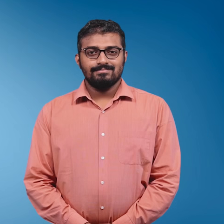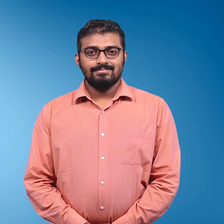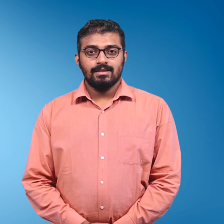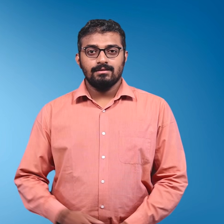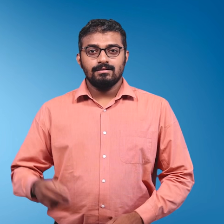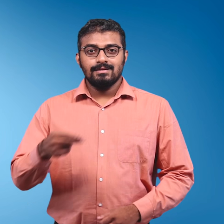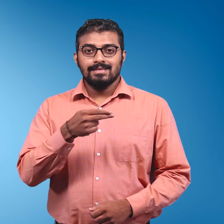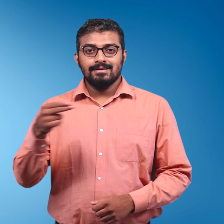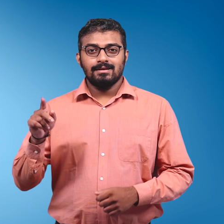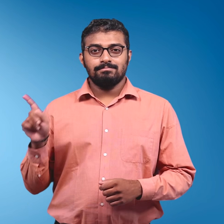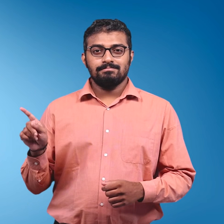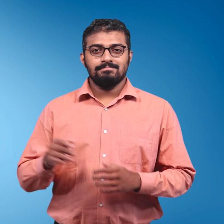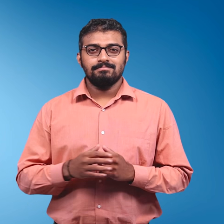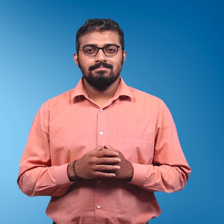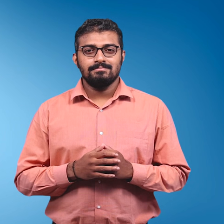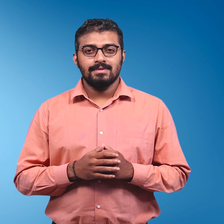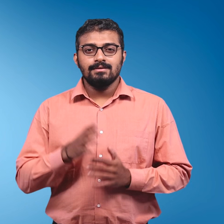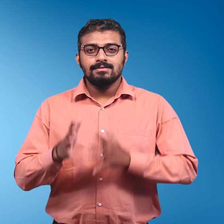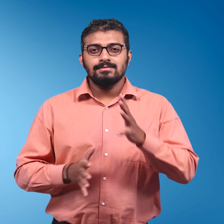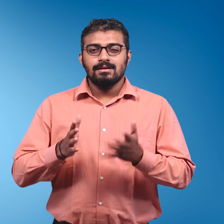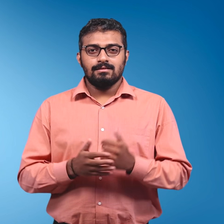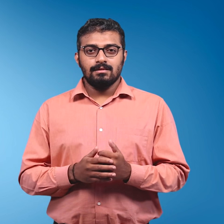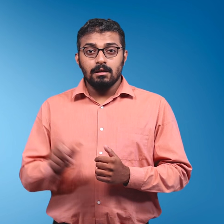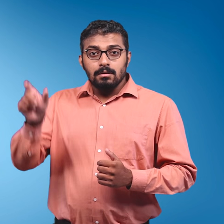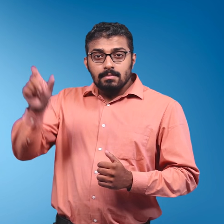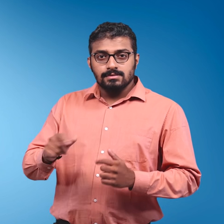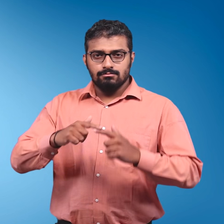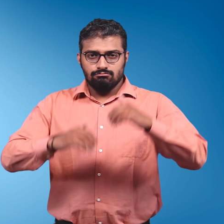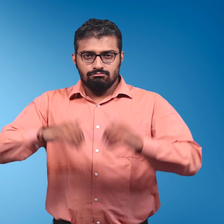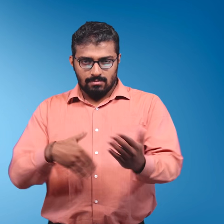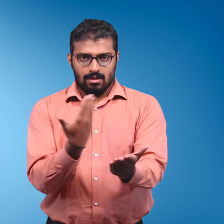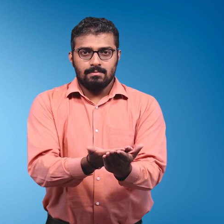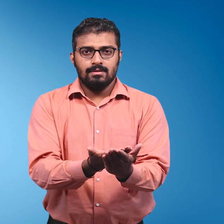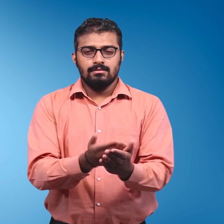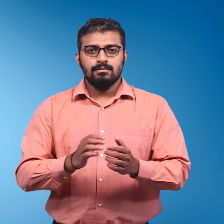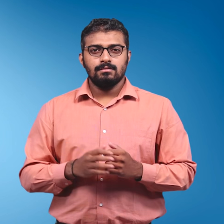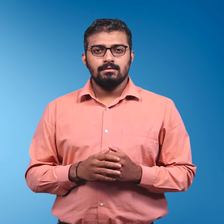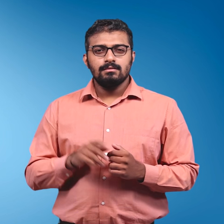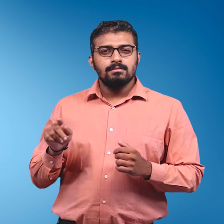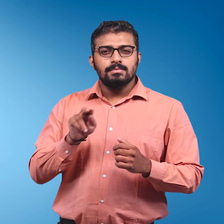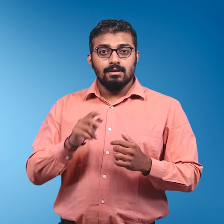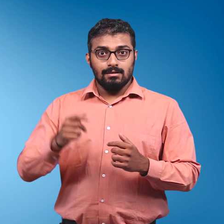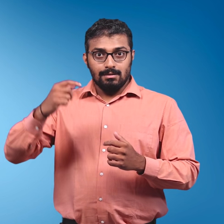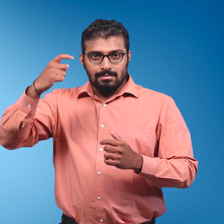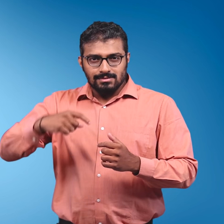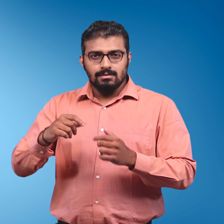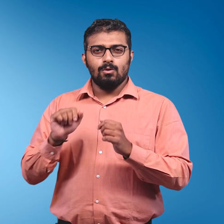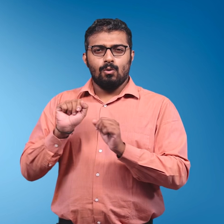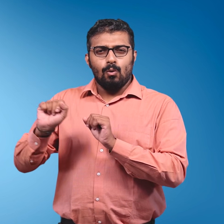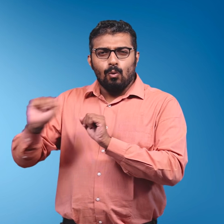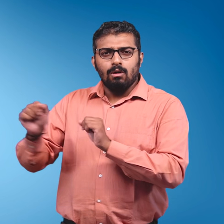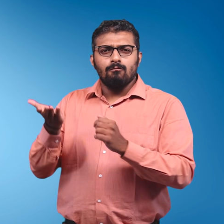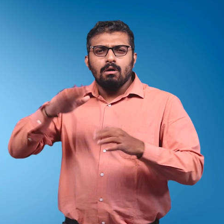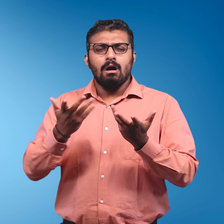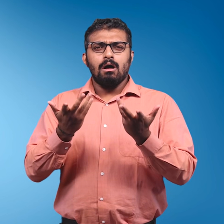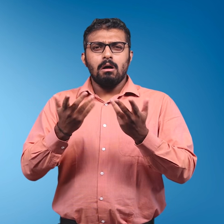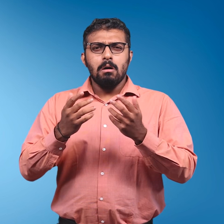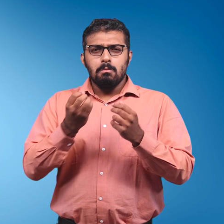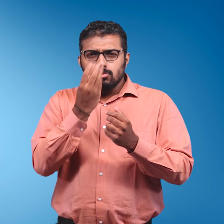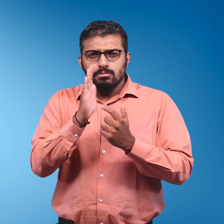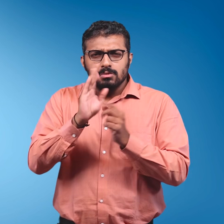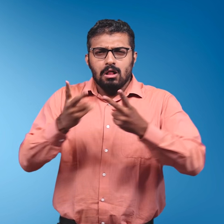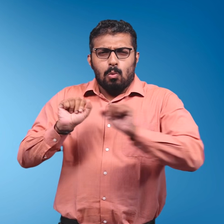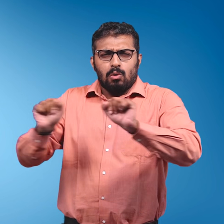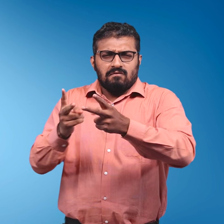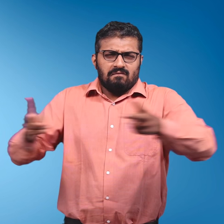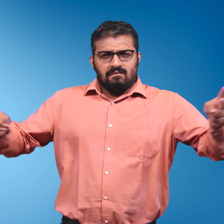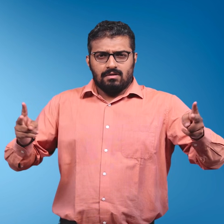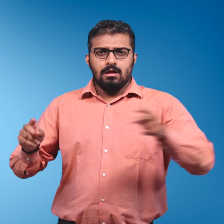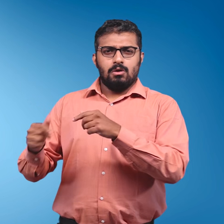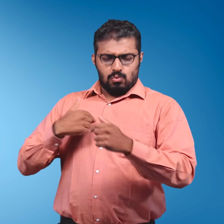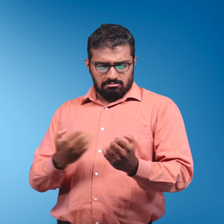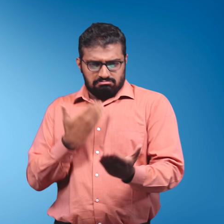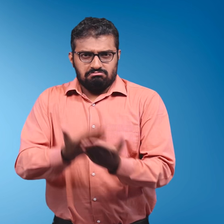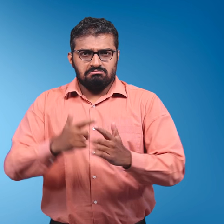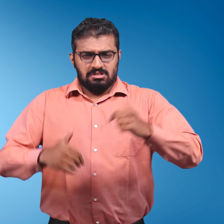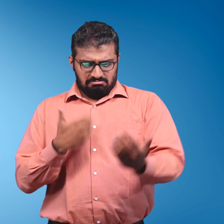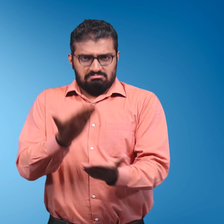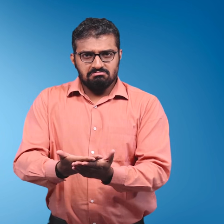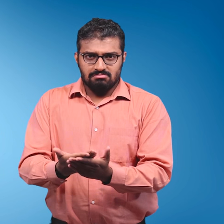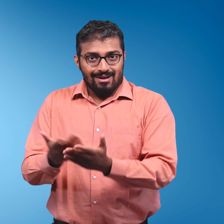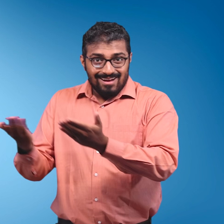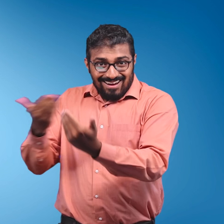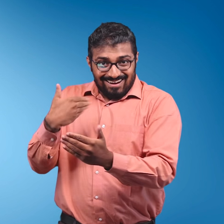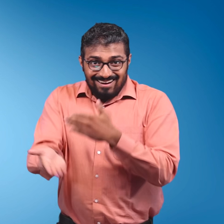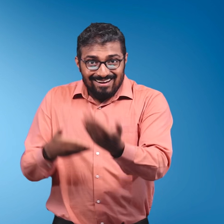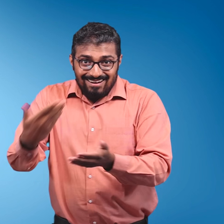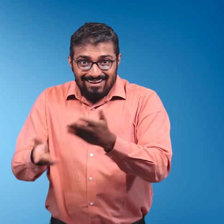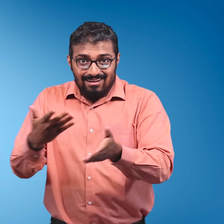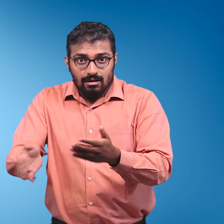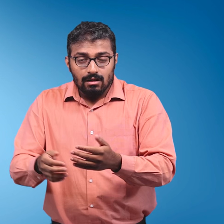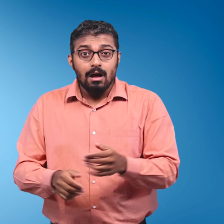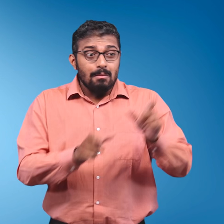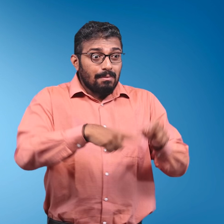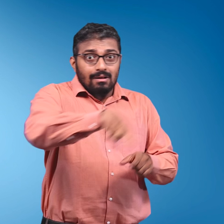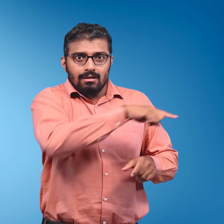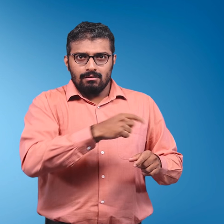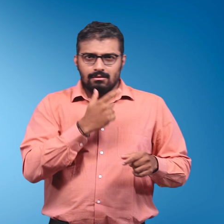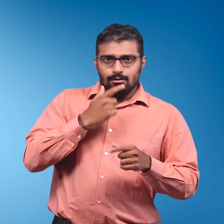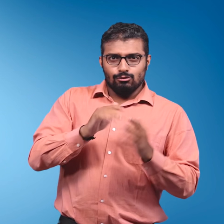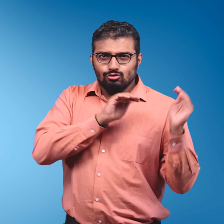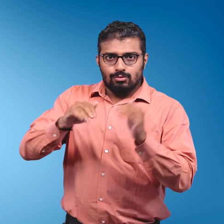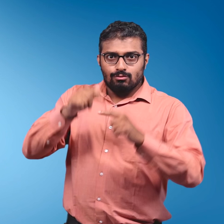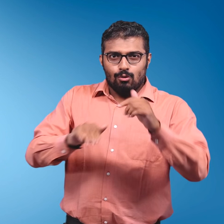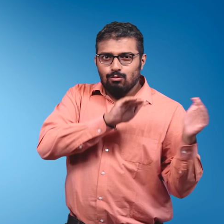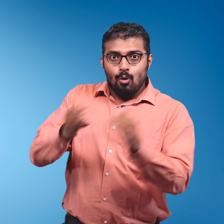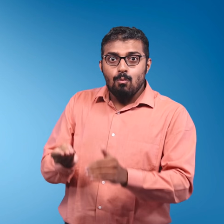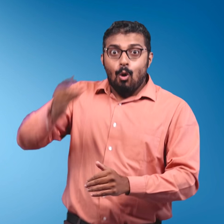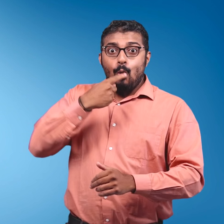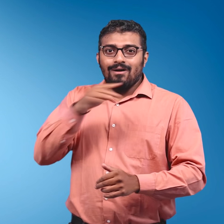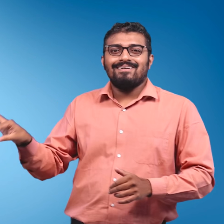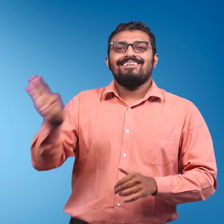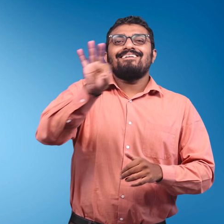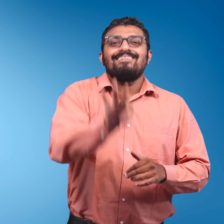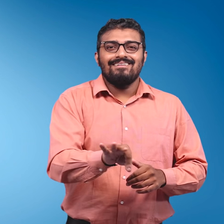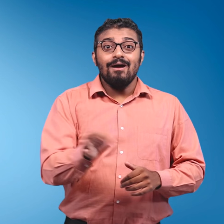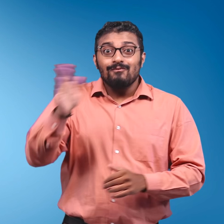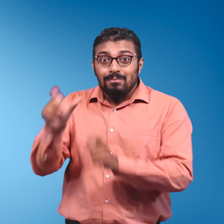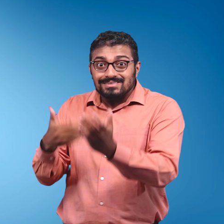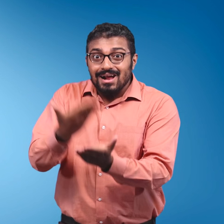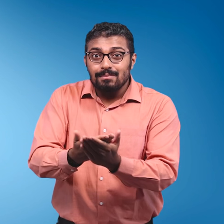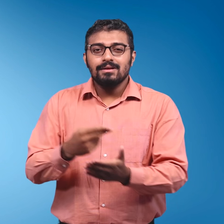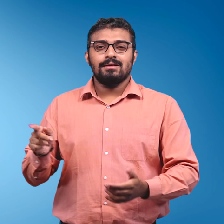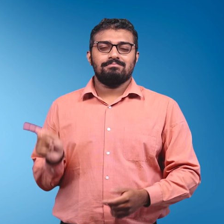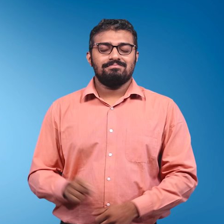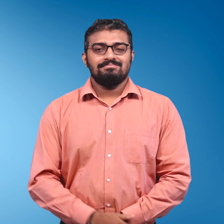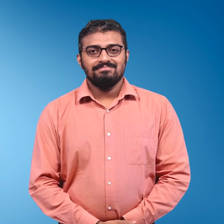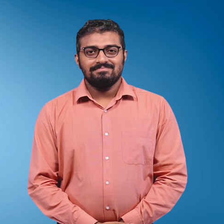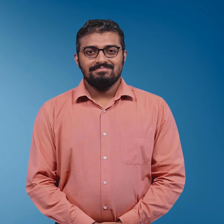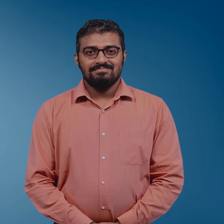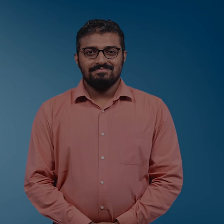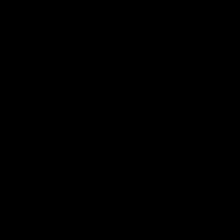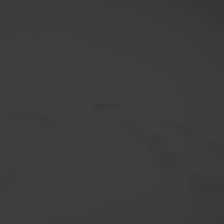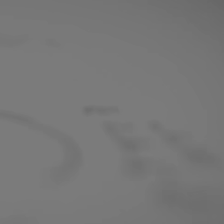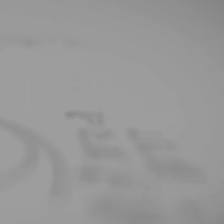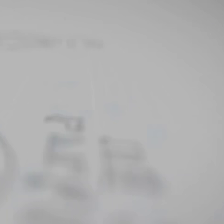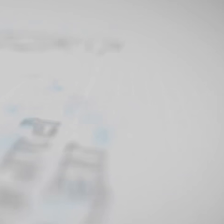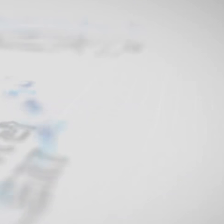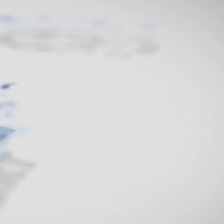This sign means candidate. Here, it means a person who applies for election. For example, for a constituency, various candidates from different political parties or independent candidates may apply for elections. The one who gets the most votes gets elected.